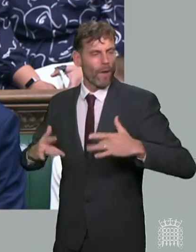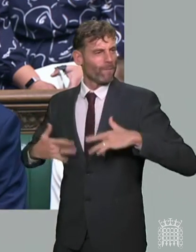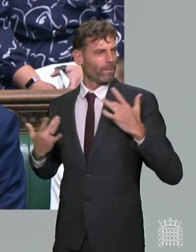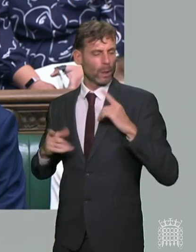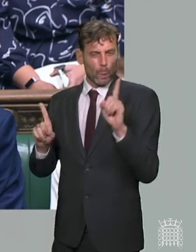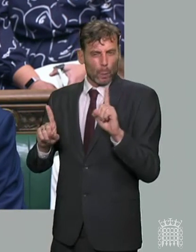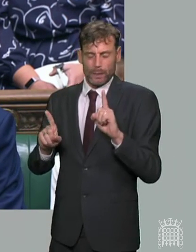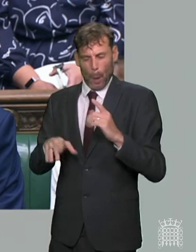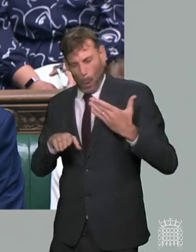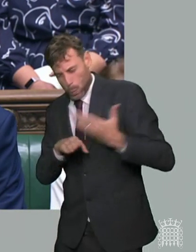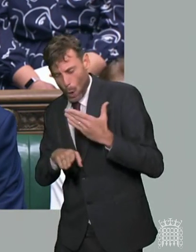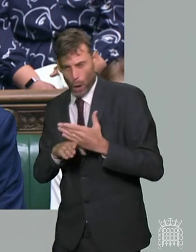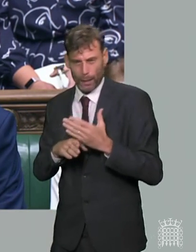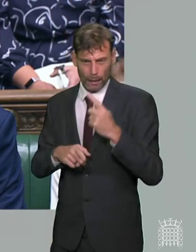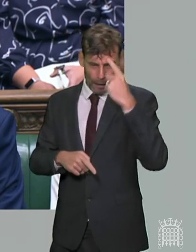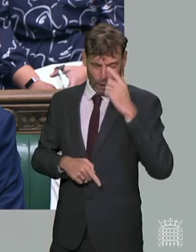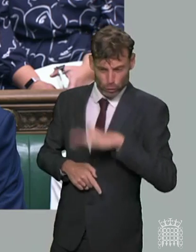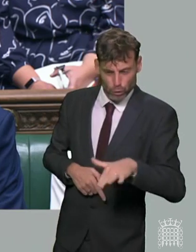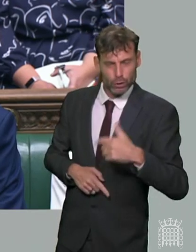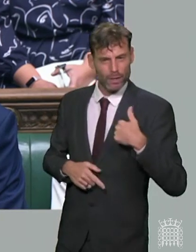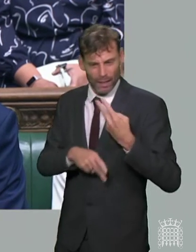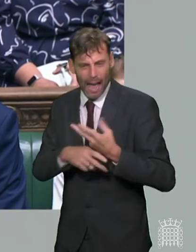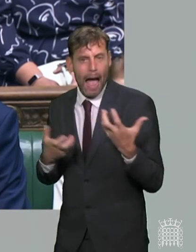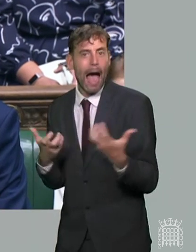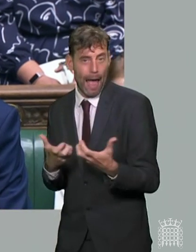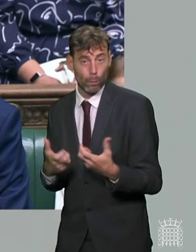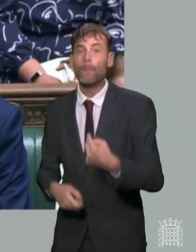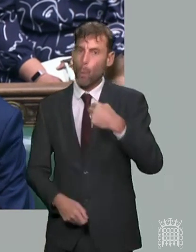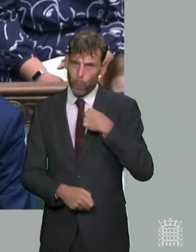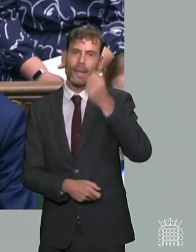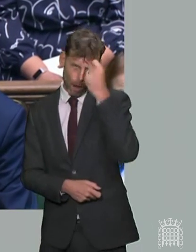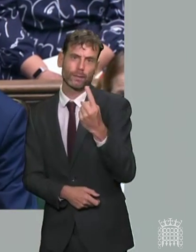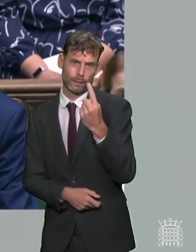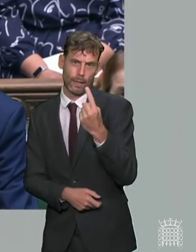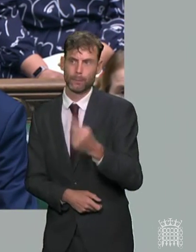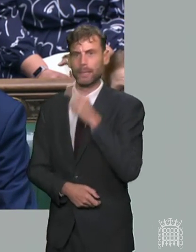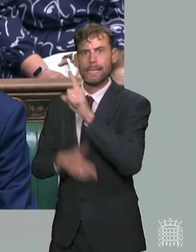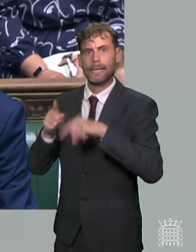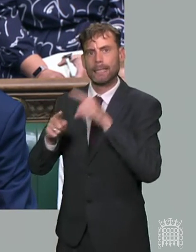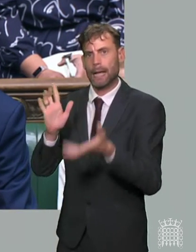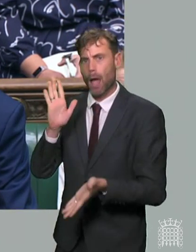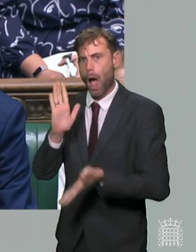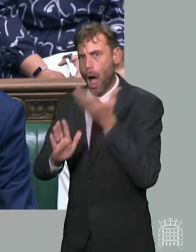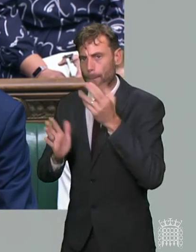The reality is this. Taxes on working people: up.